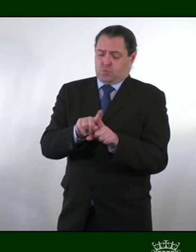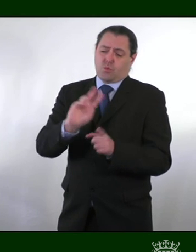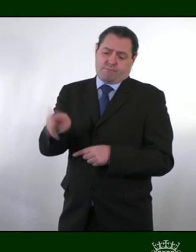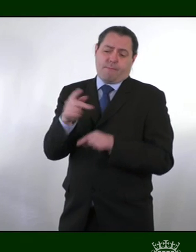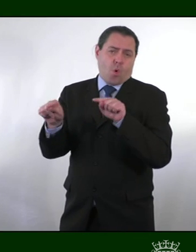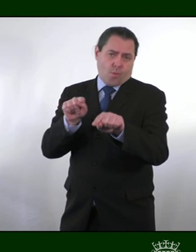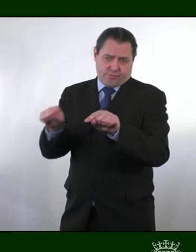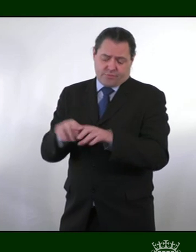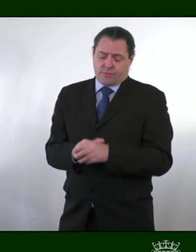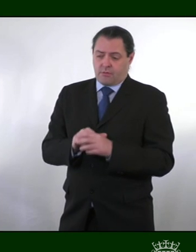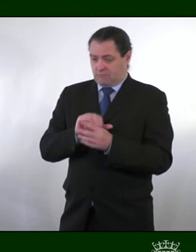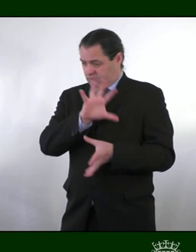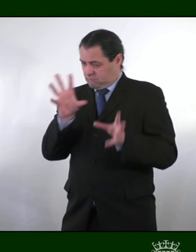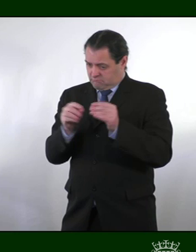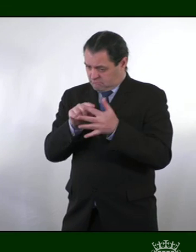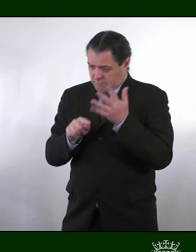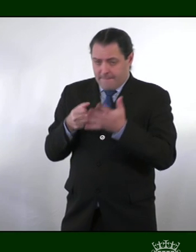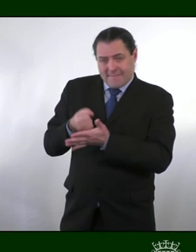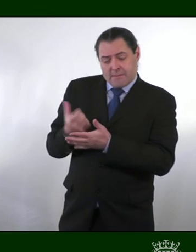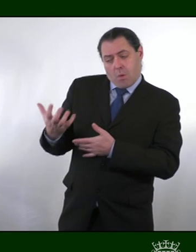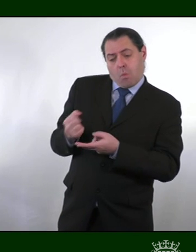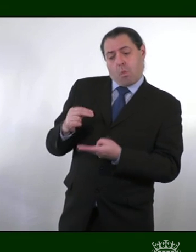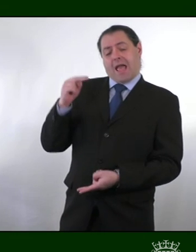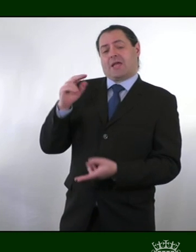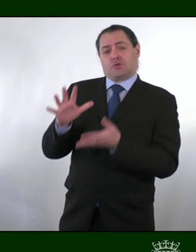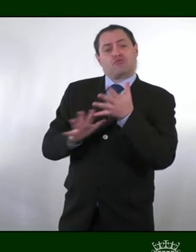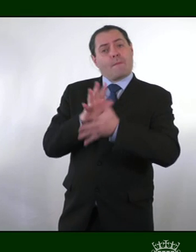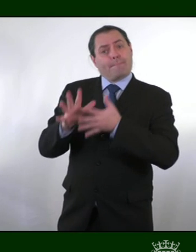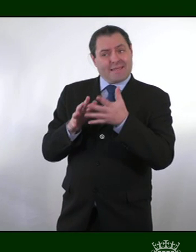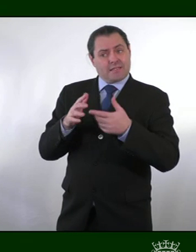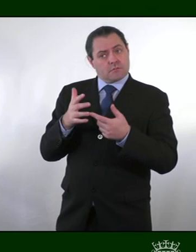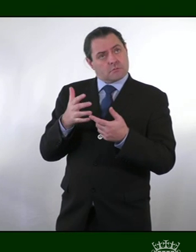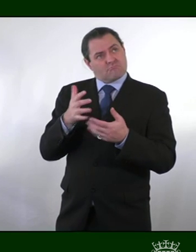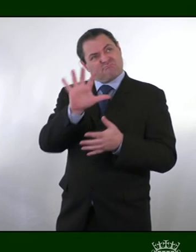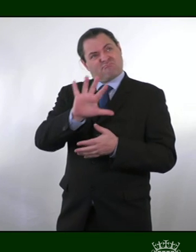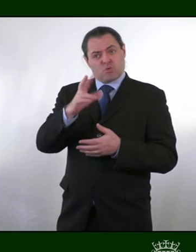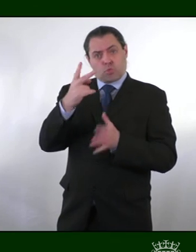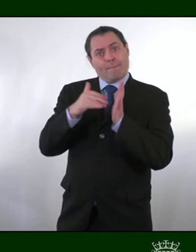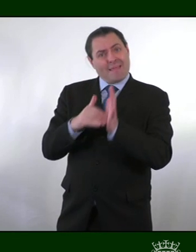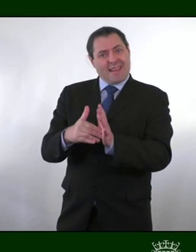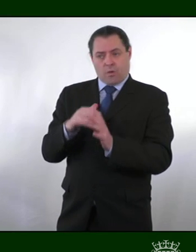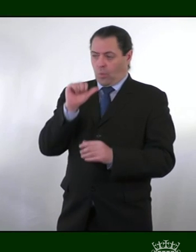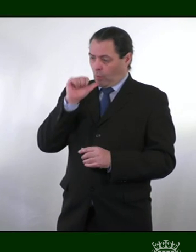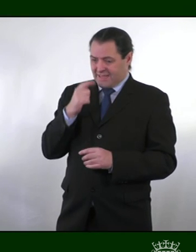Taken together, these minimum wage increases will likely benefit around 2 million people.